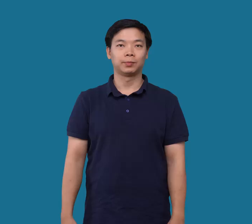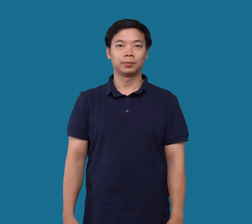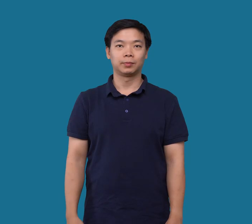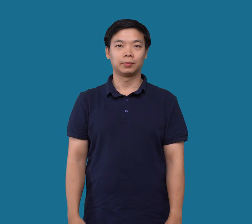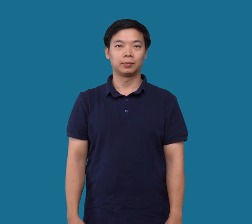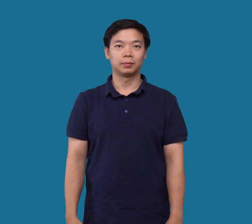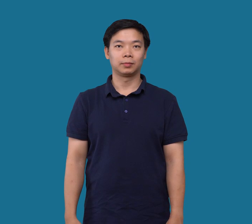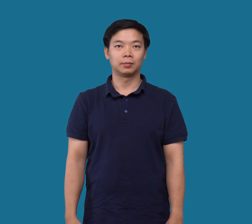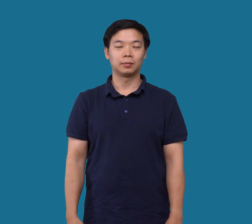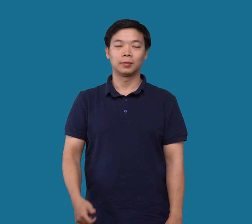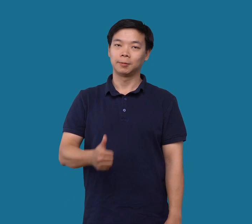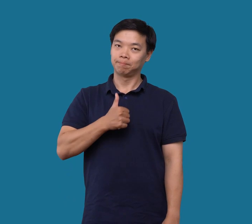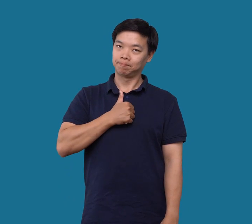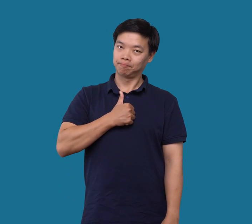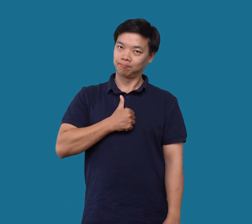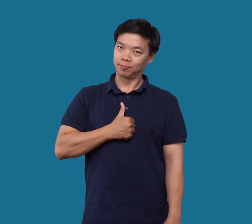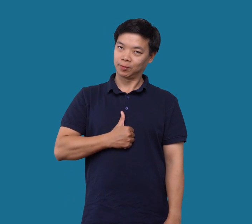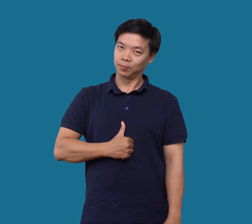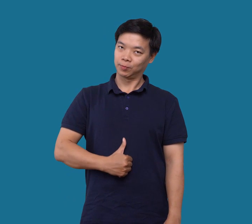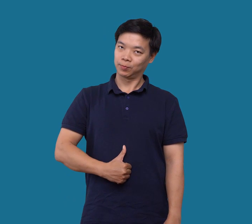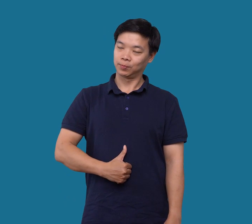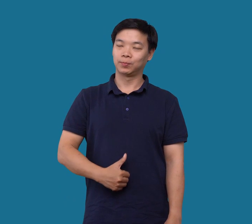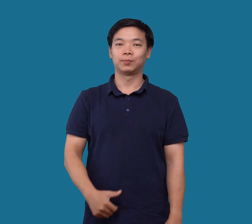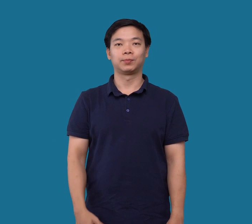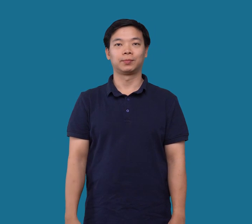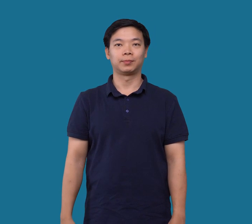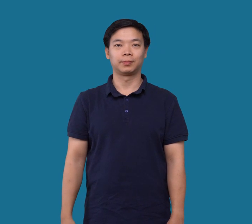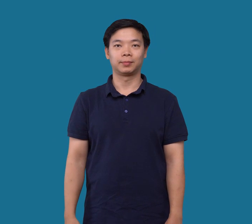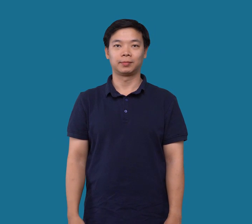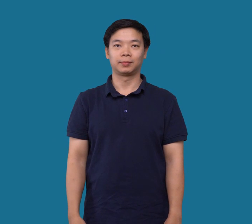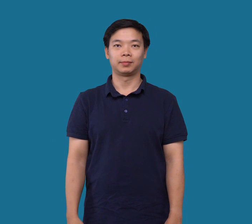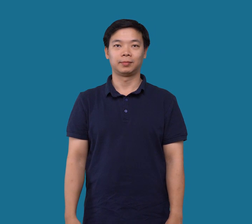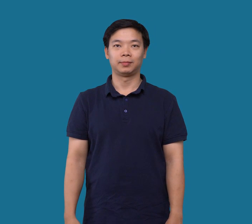khiêm tốn